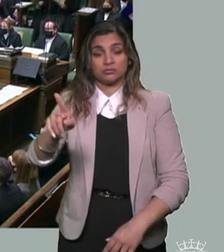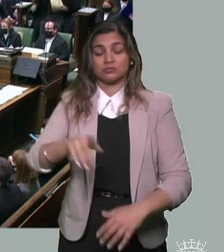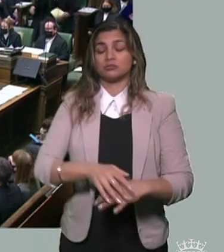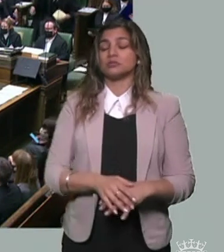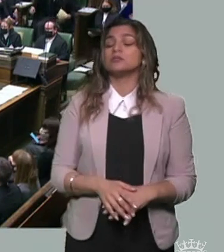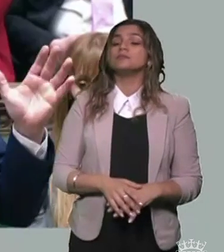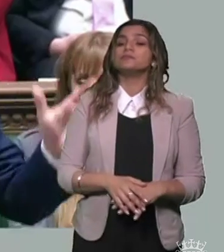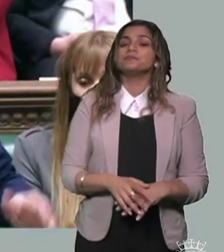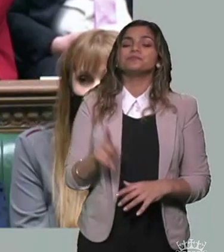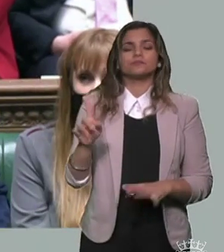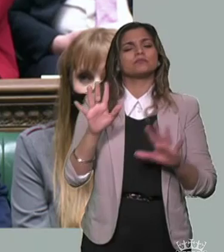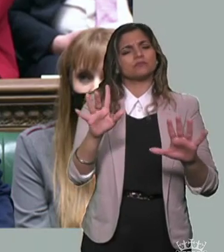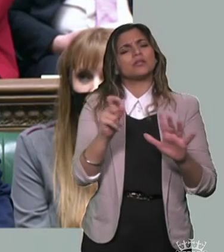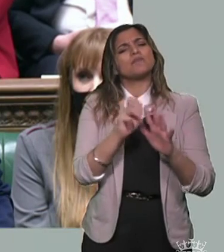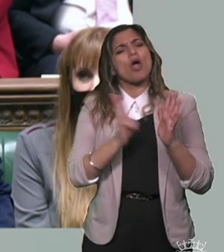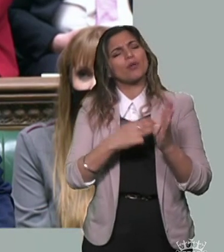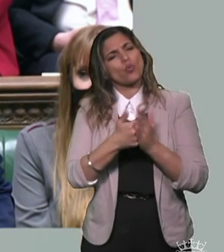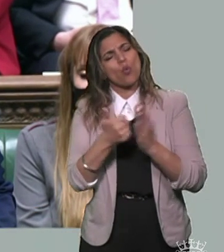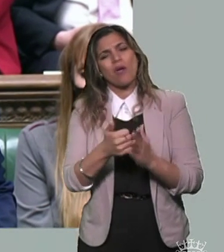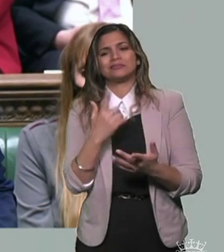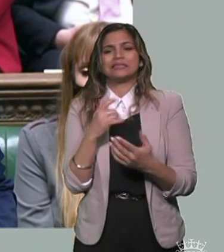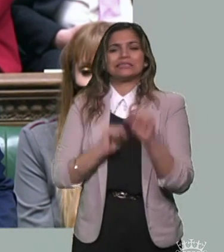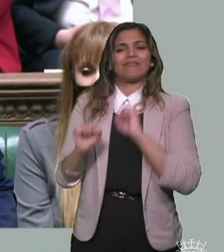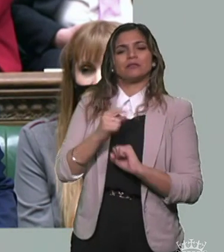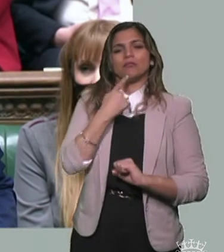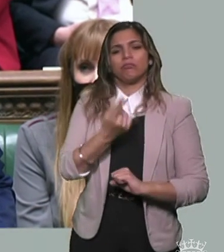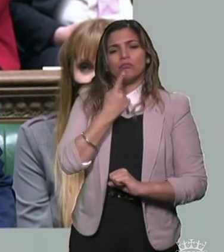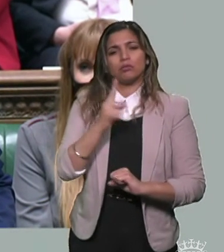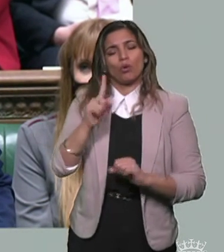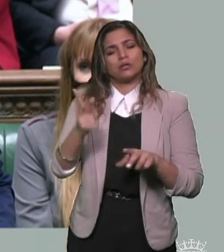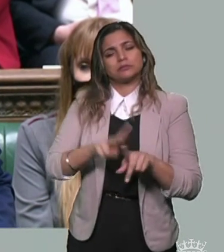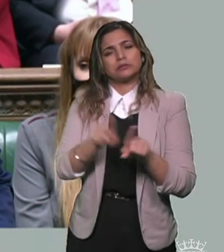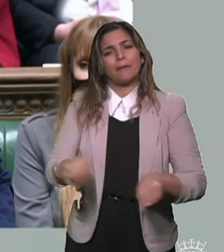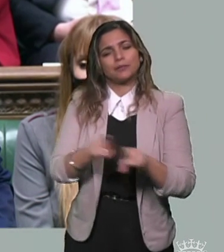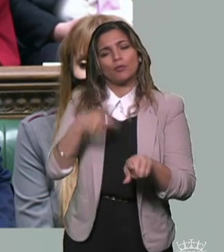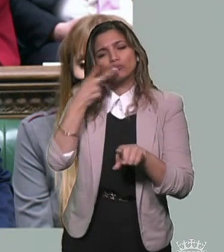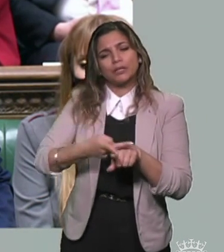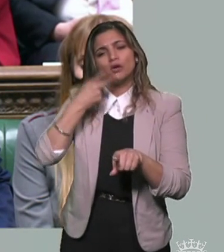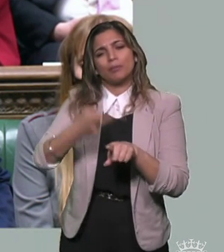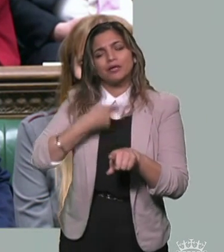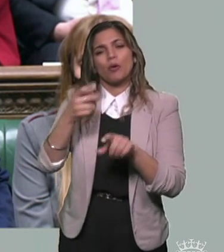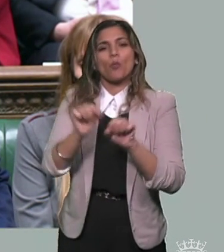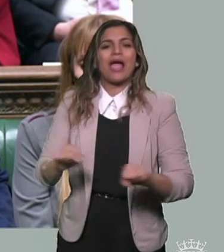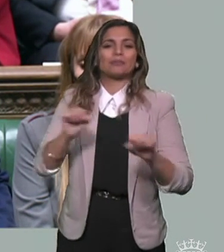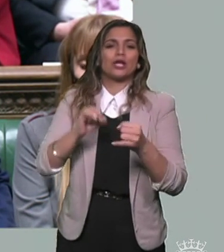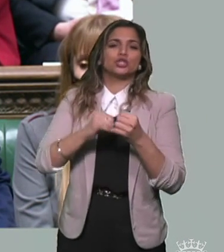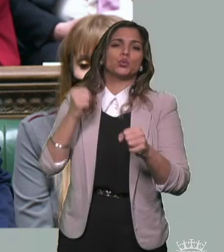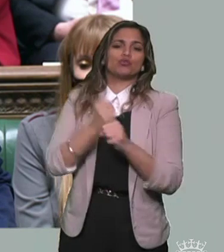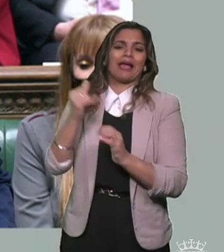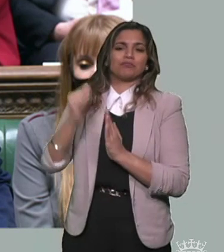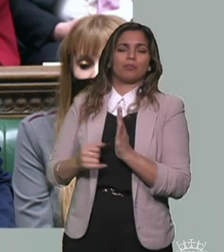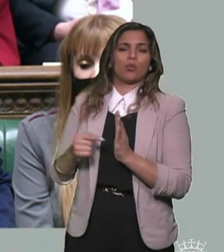The Prime Minister’s continual defence is, “Wait for the Sue Gray report.” On 8 December, he told this House: